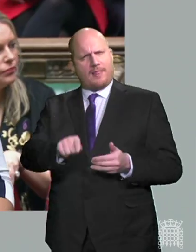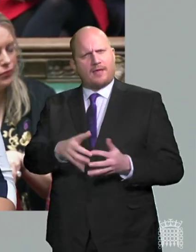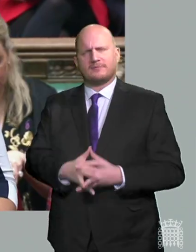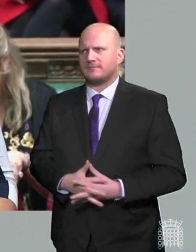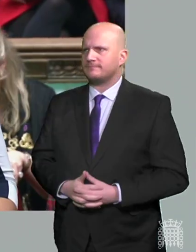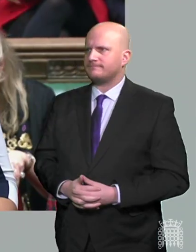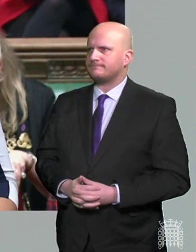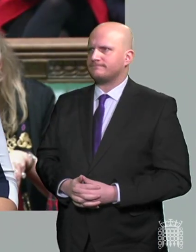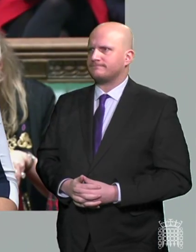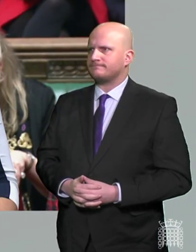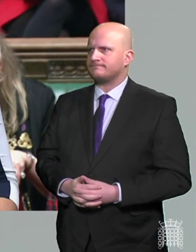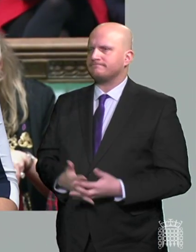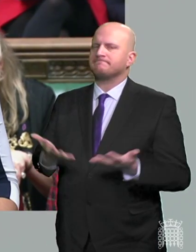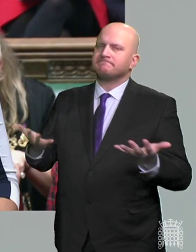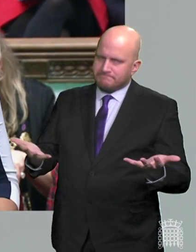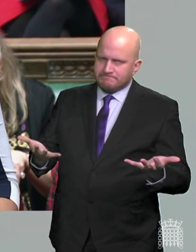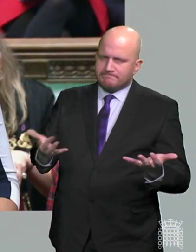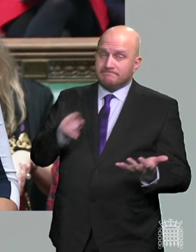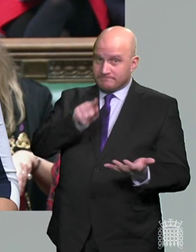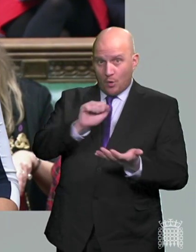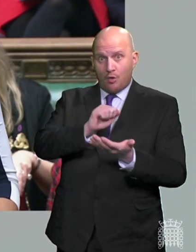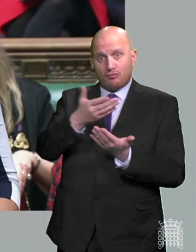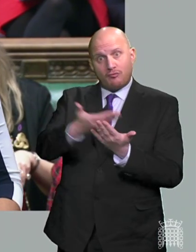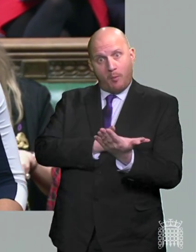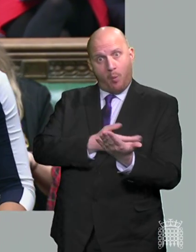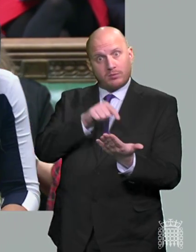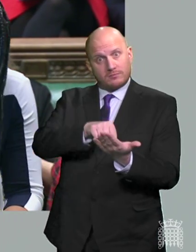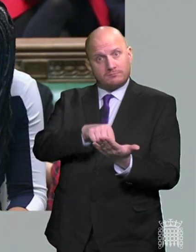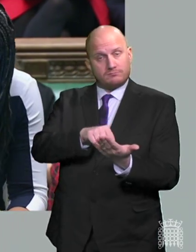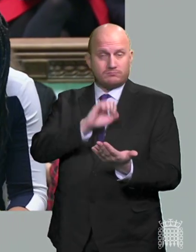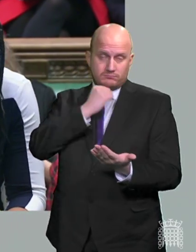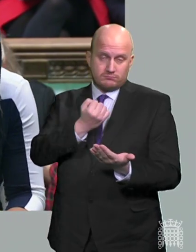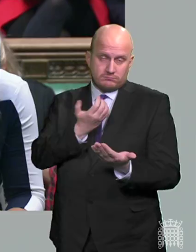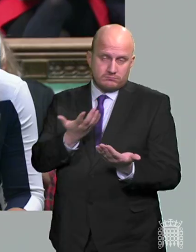Our sympathies remain with all those women affected by sodium valproate.